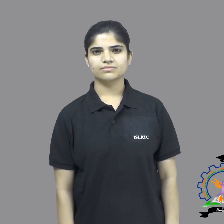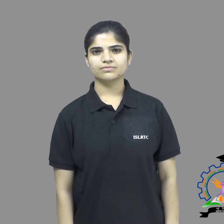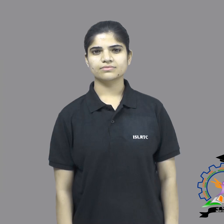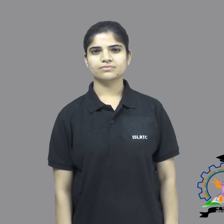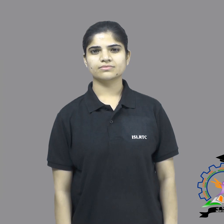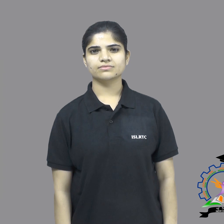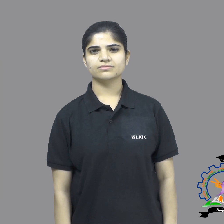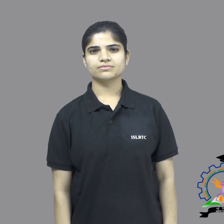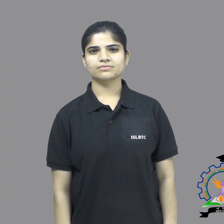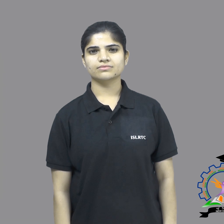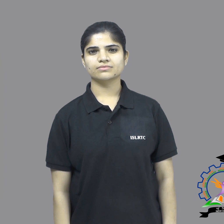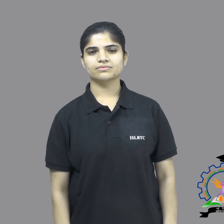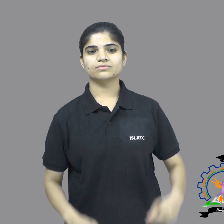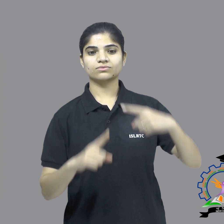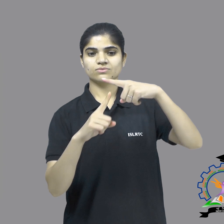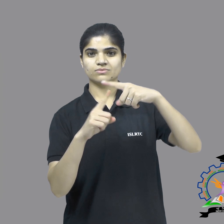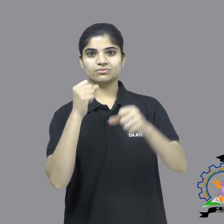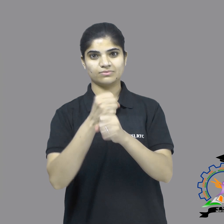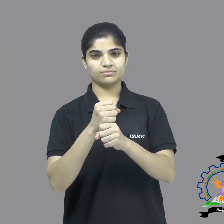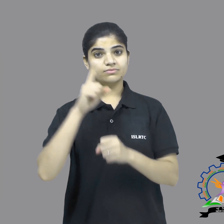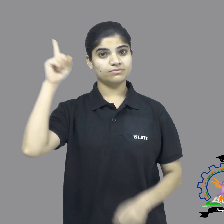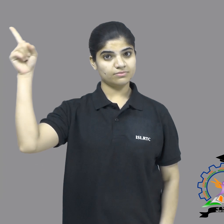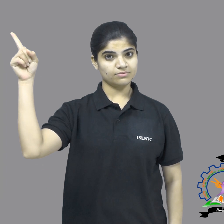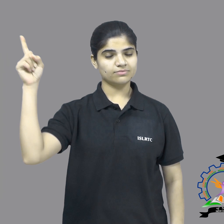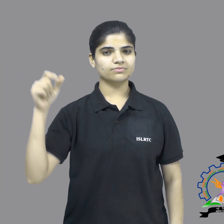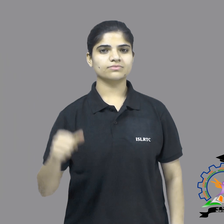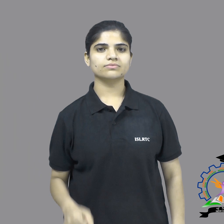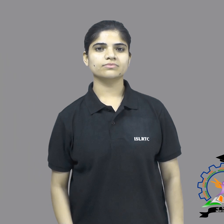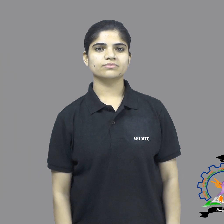Telangana